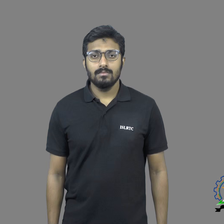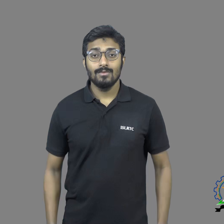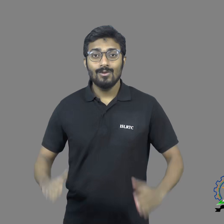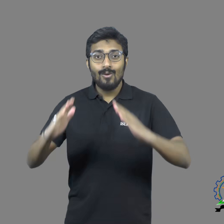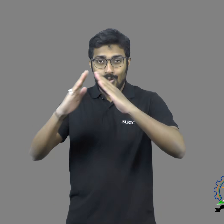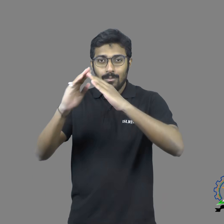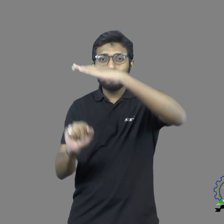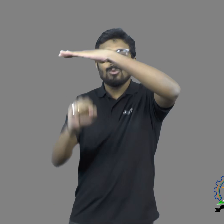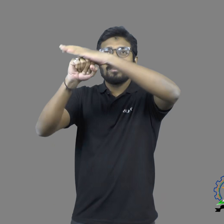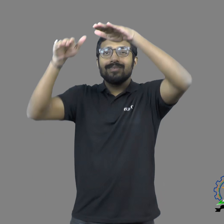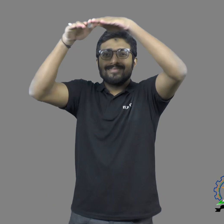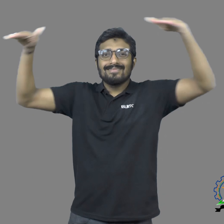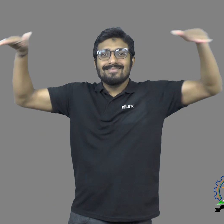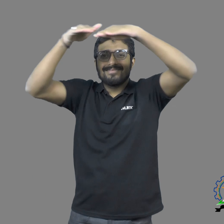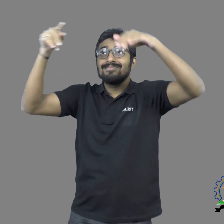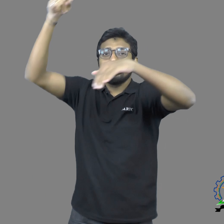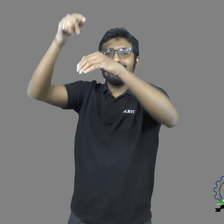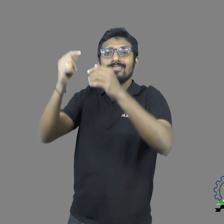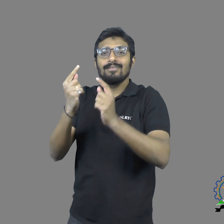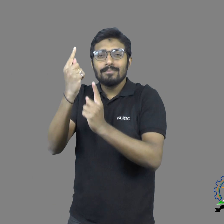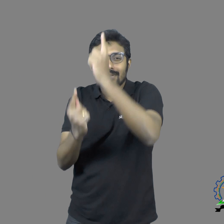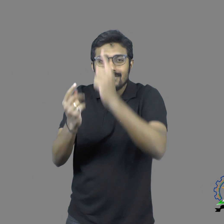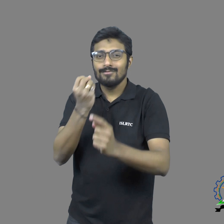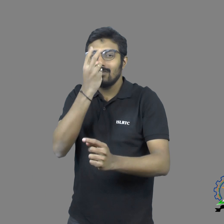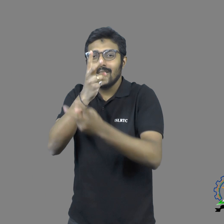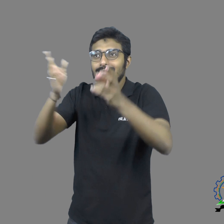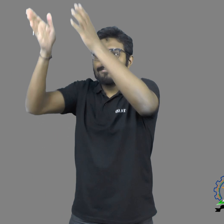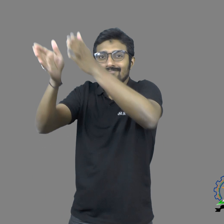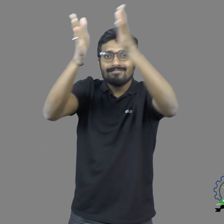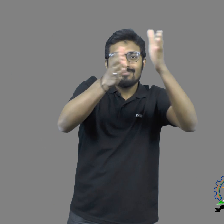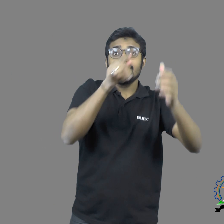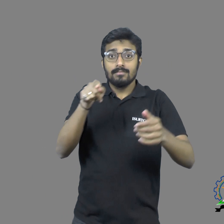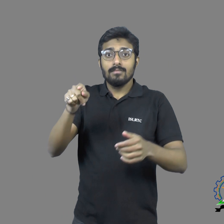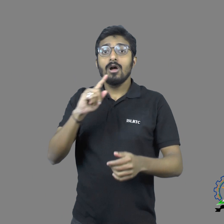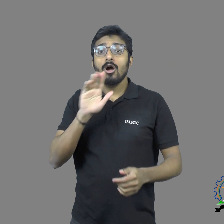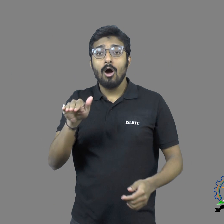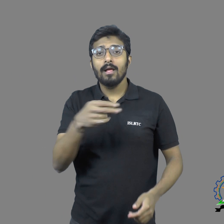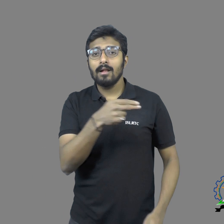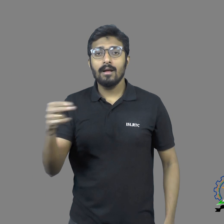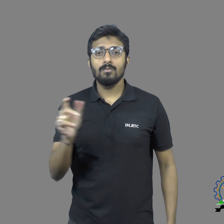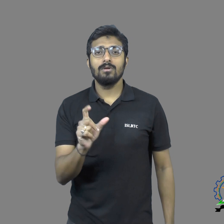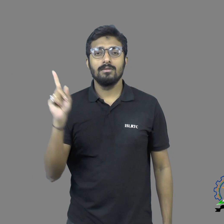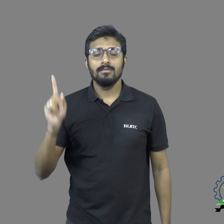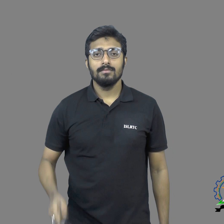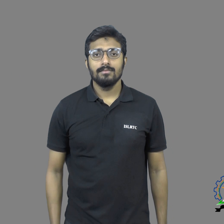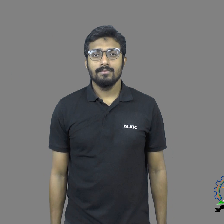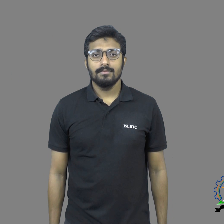Roof Garden